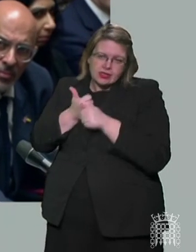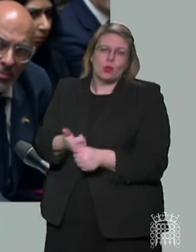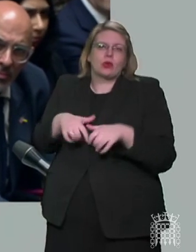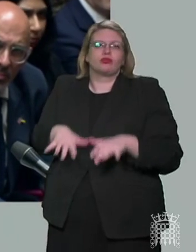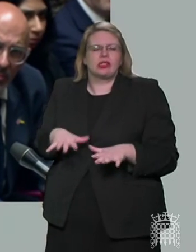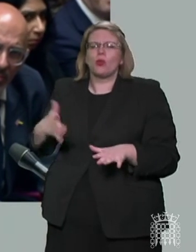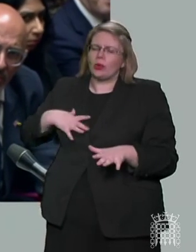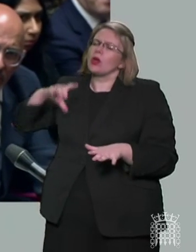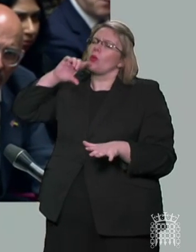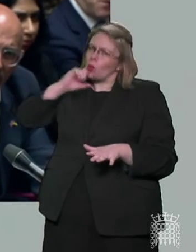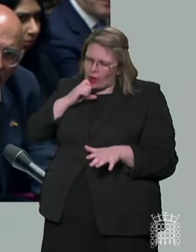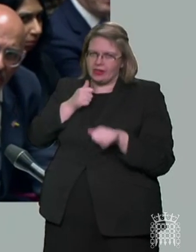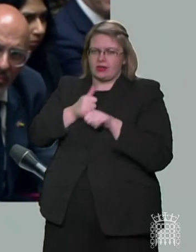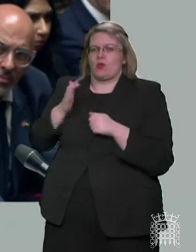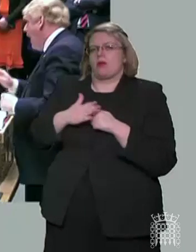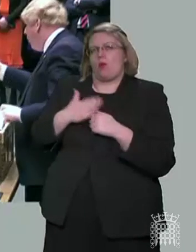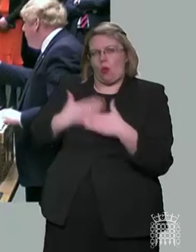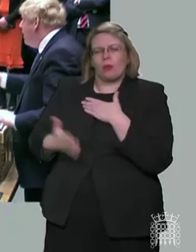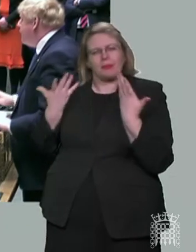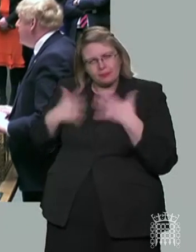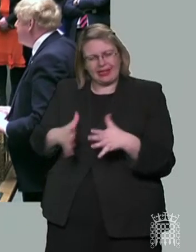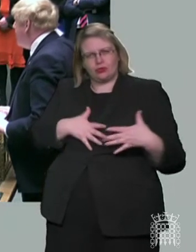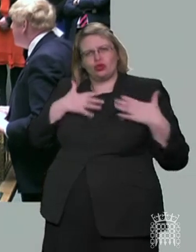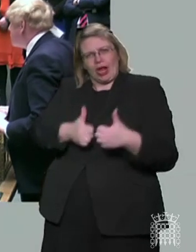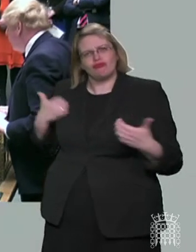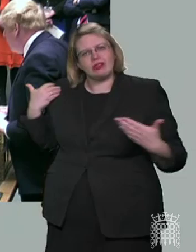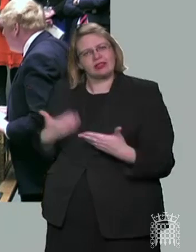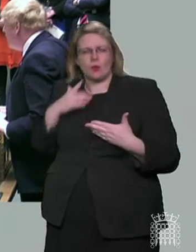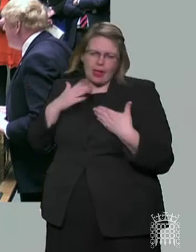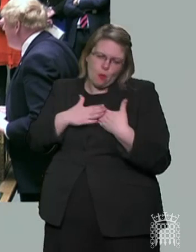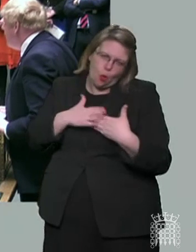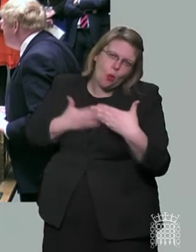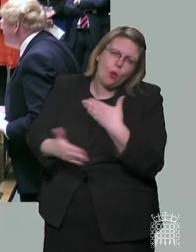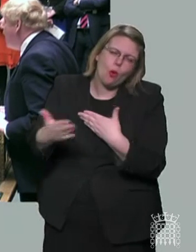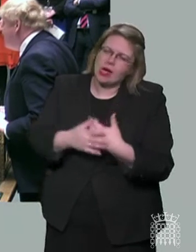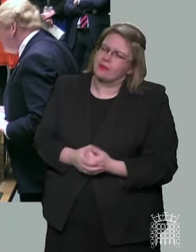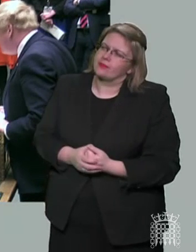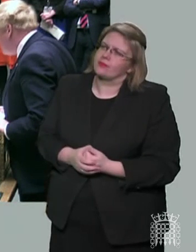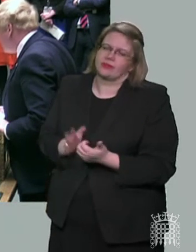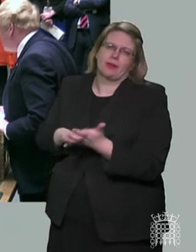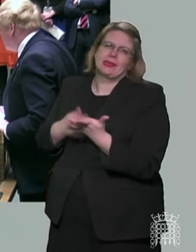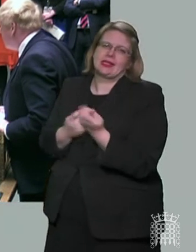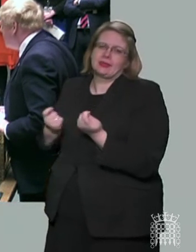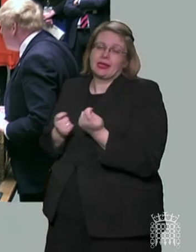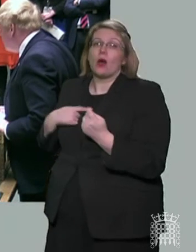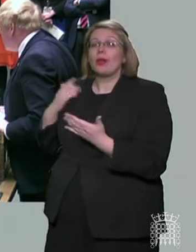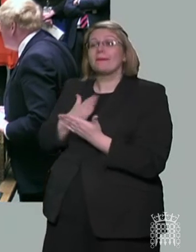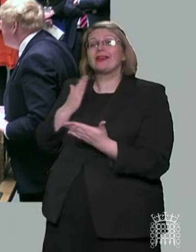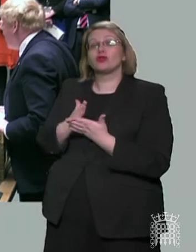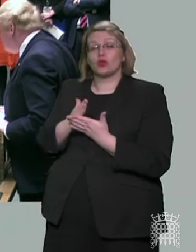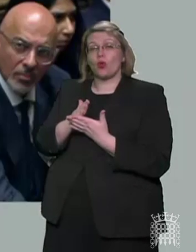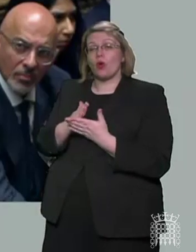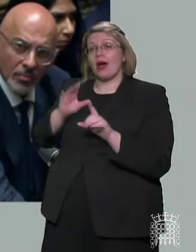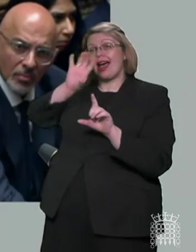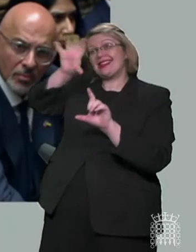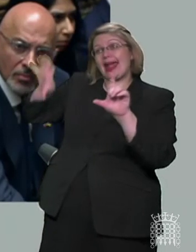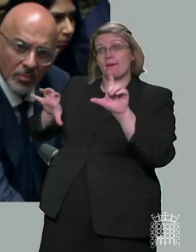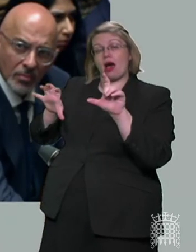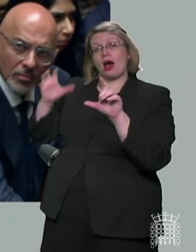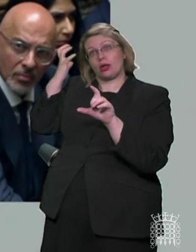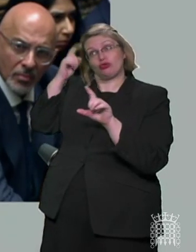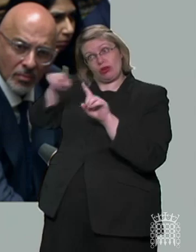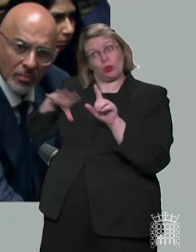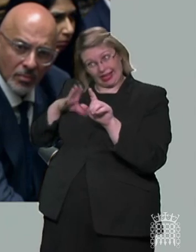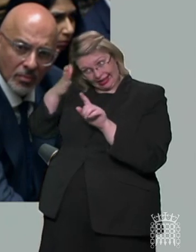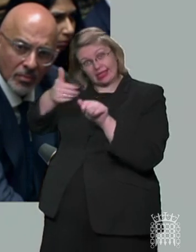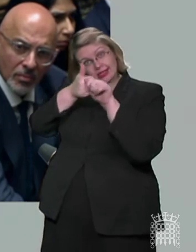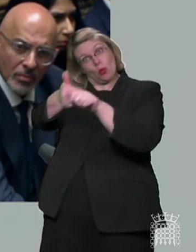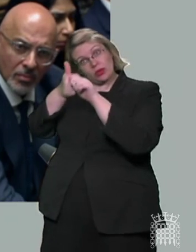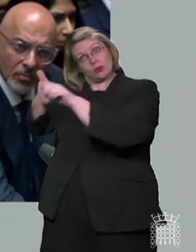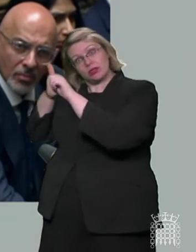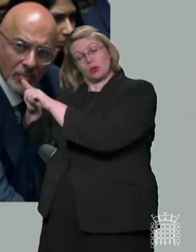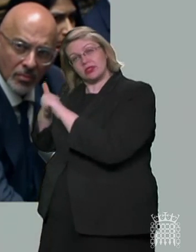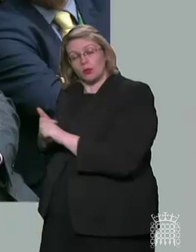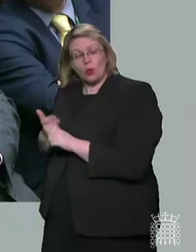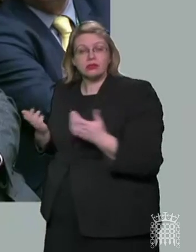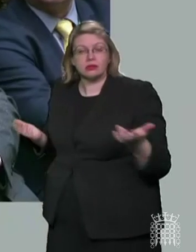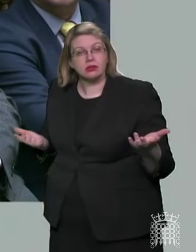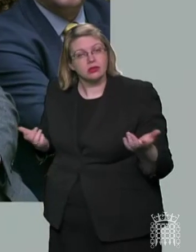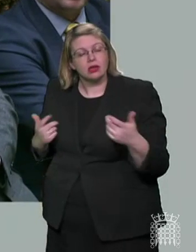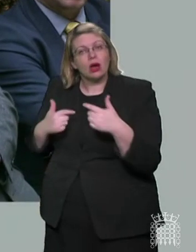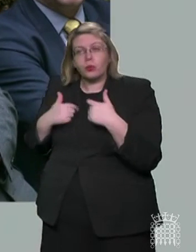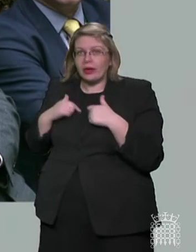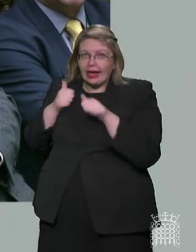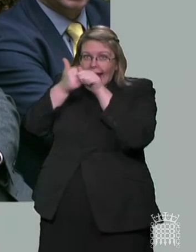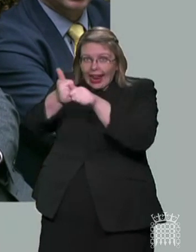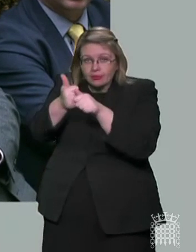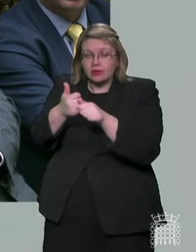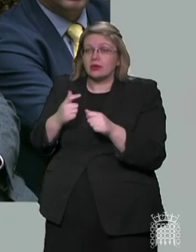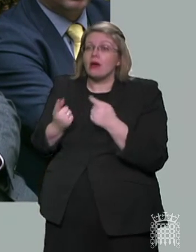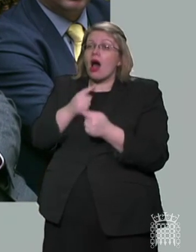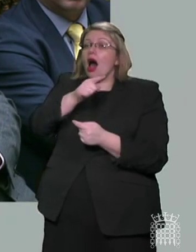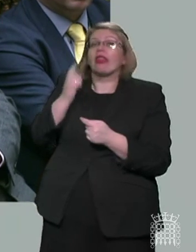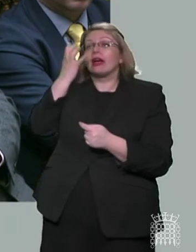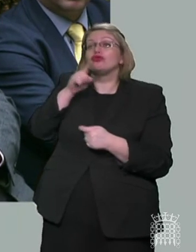We will be generous and we are being generous. What we are doing is making sure that, in those neighbouring countries, the UK is out in front giving humanitarian assistance and we are in every capital.